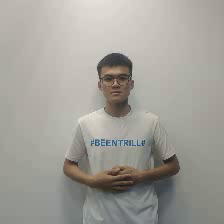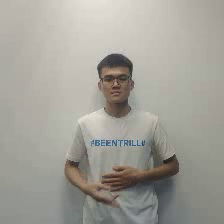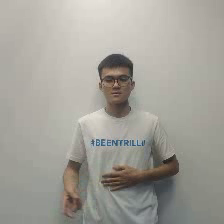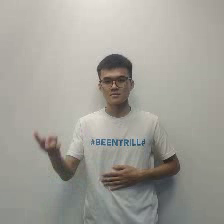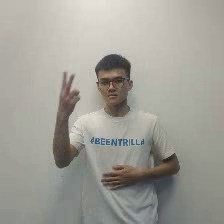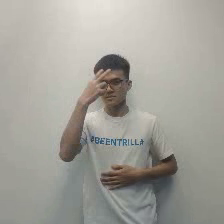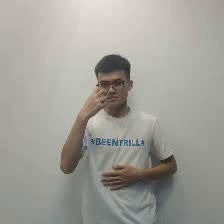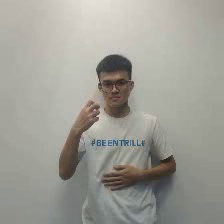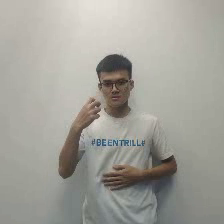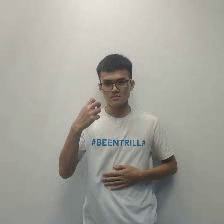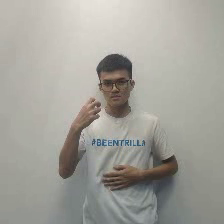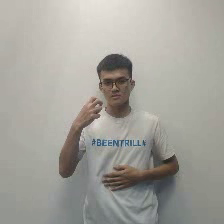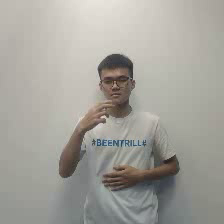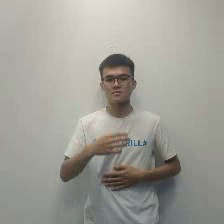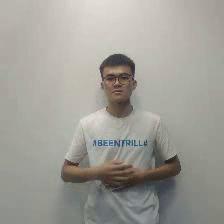Khóc